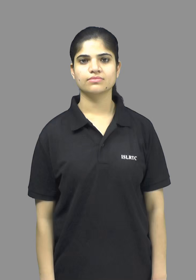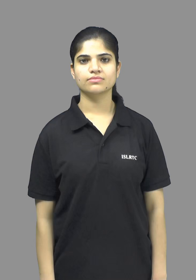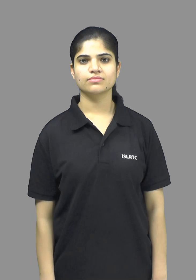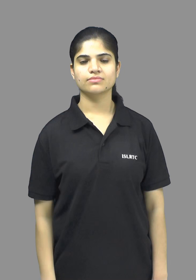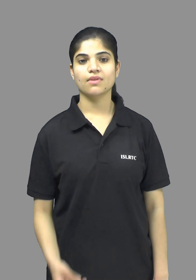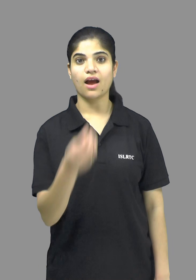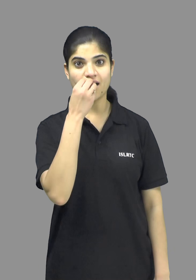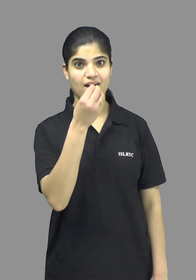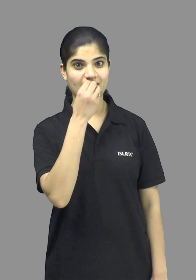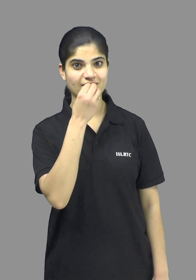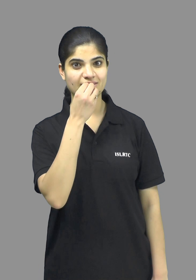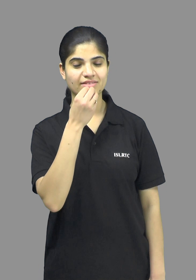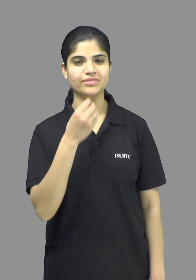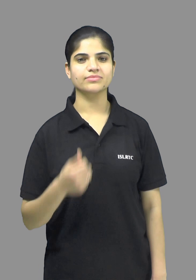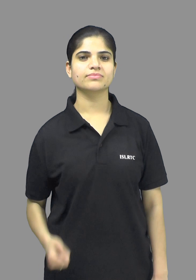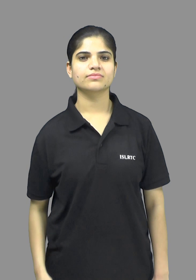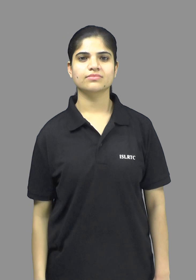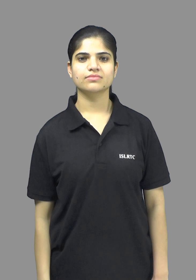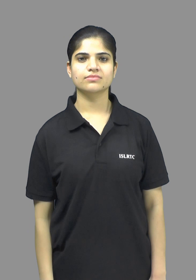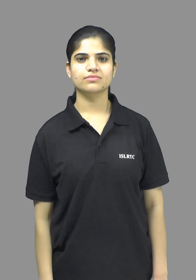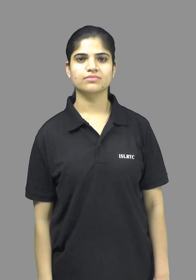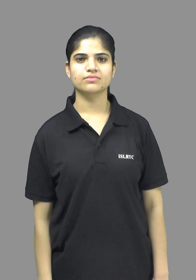Eat